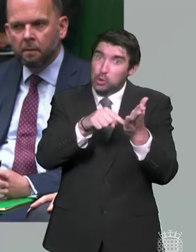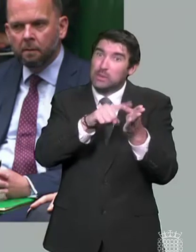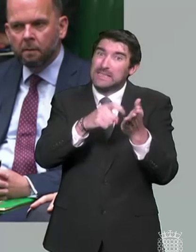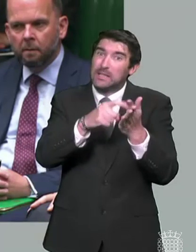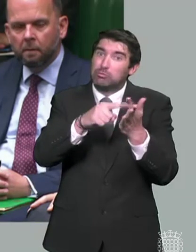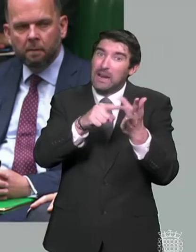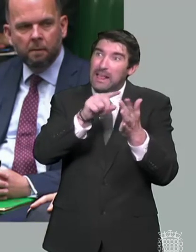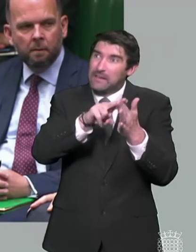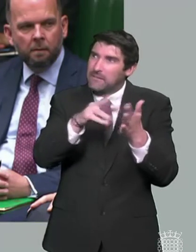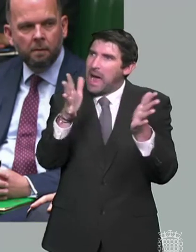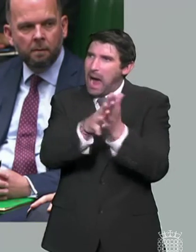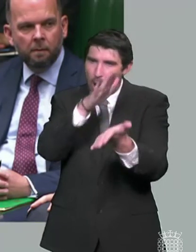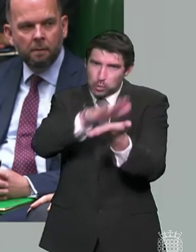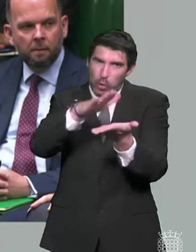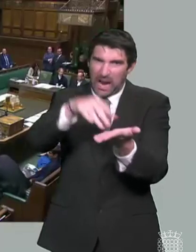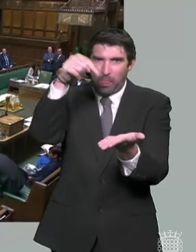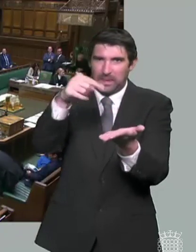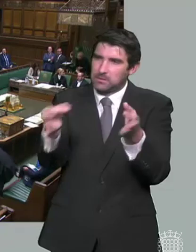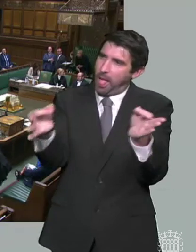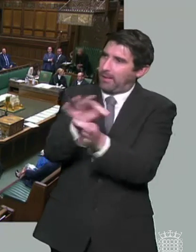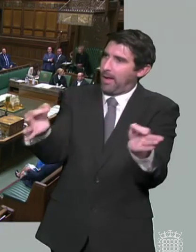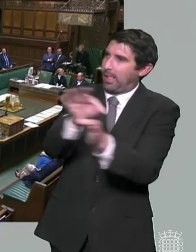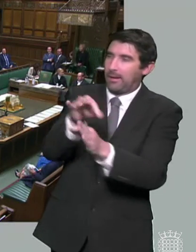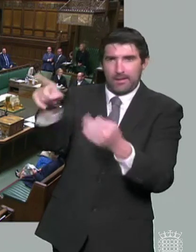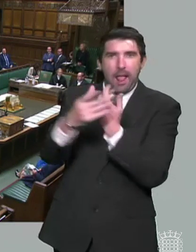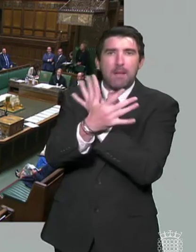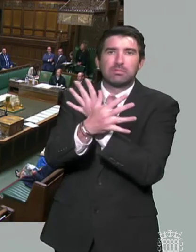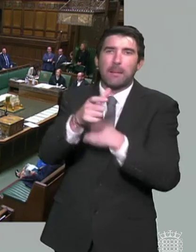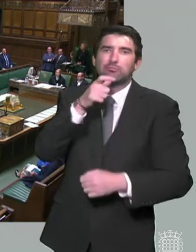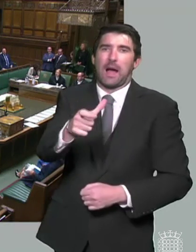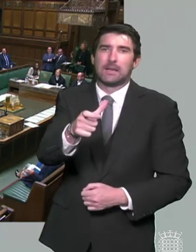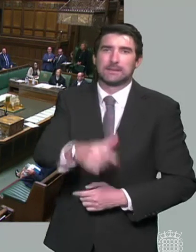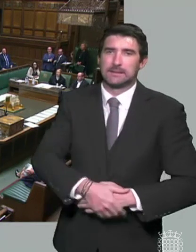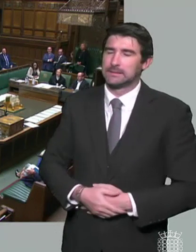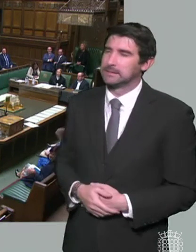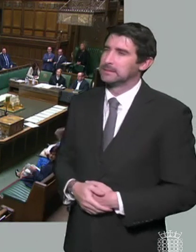How might we address that situation?